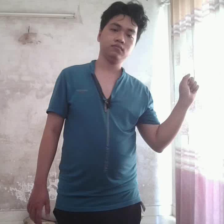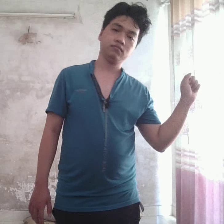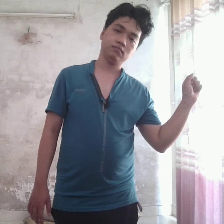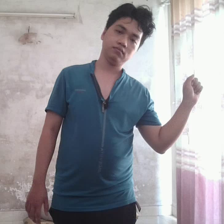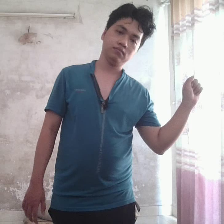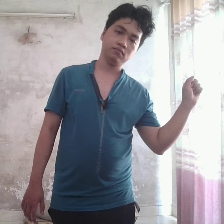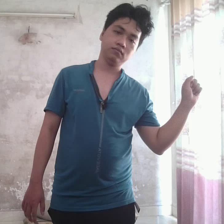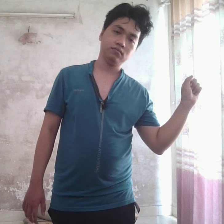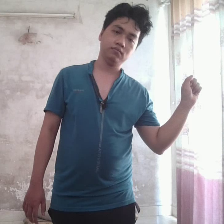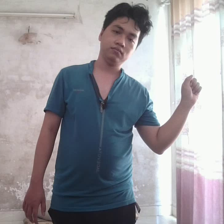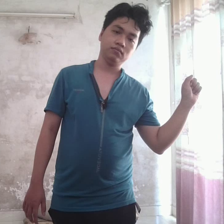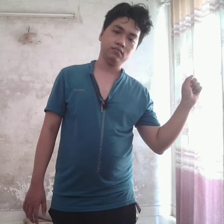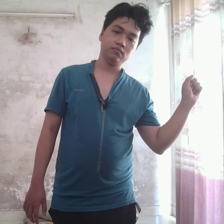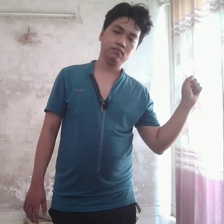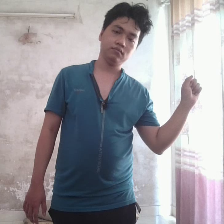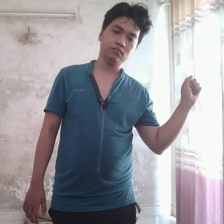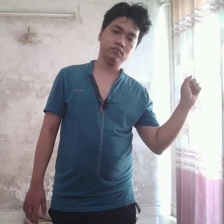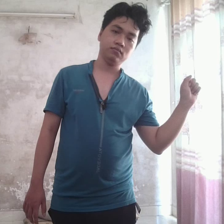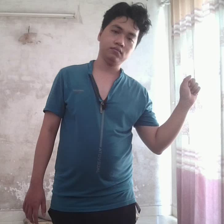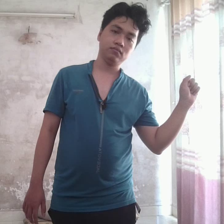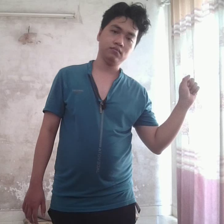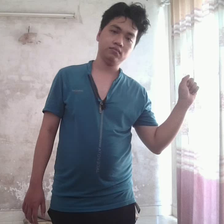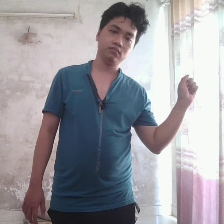a